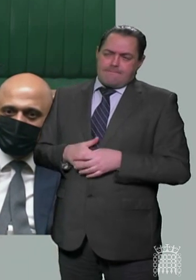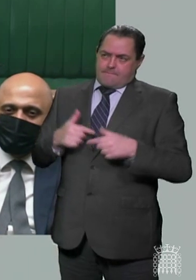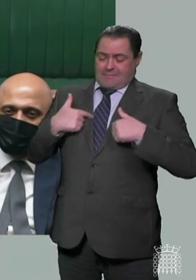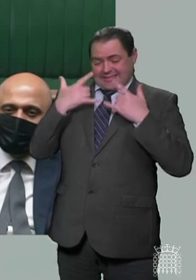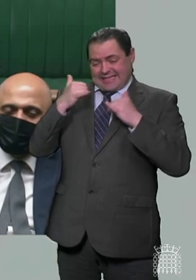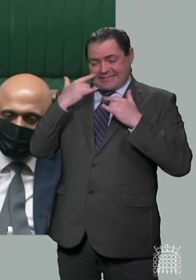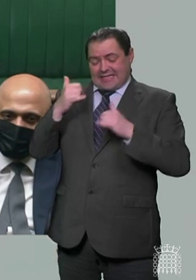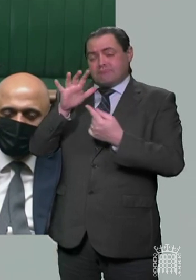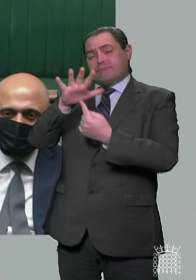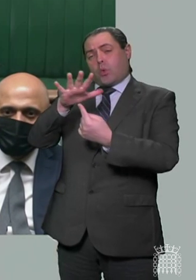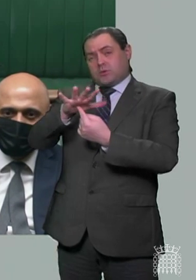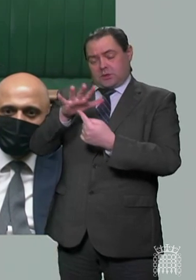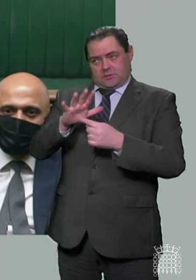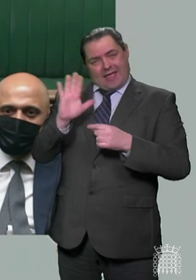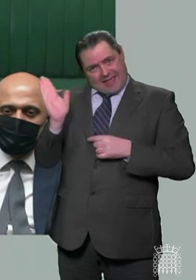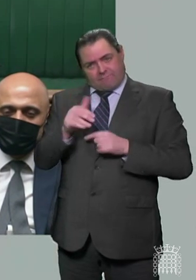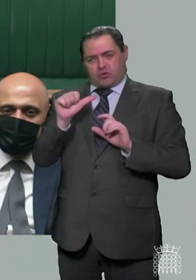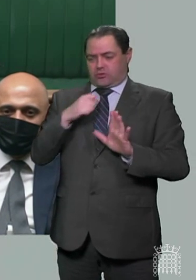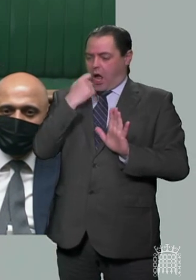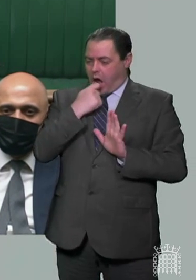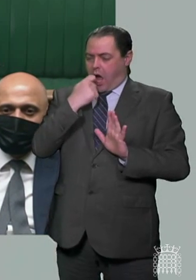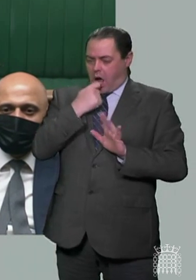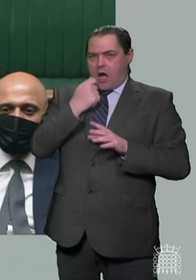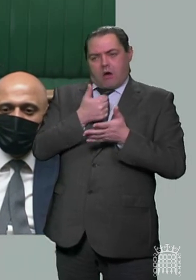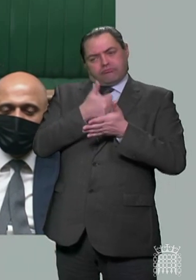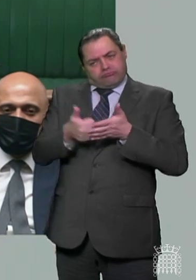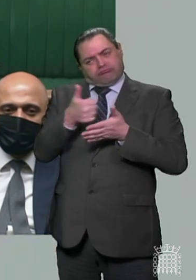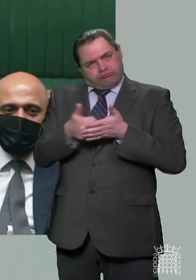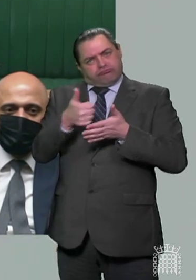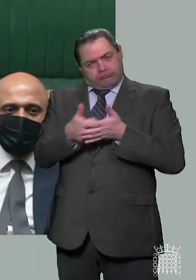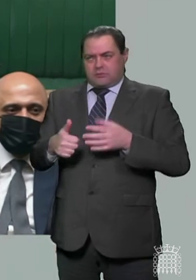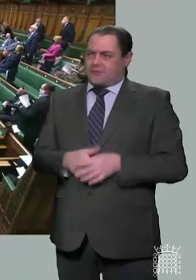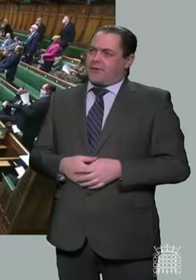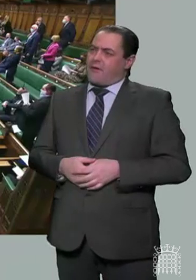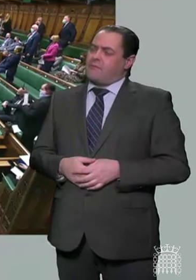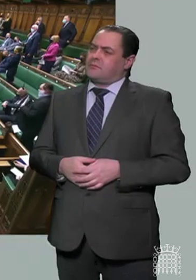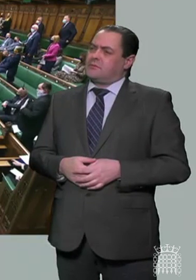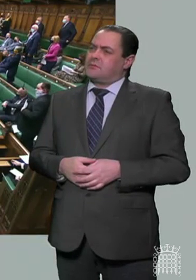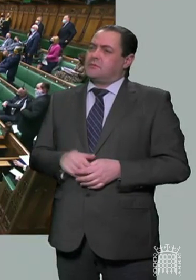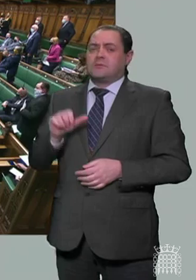It is very important that people do it, and people should certainly get a test.